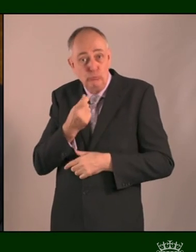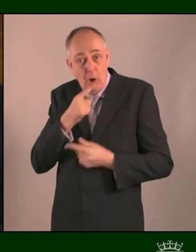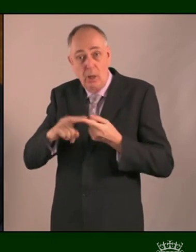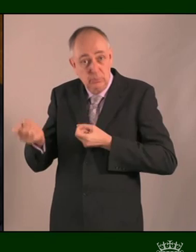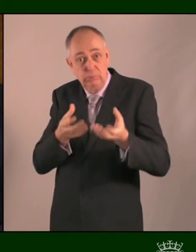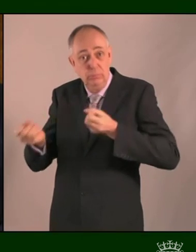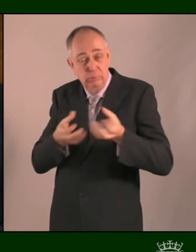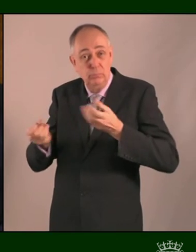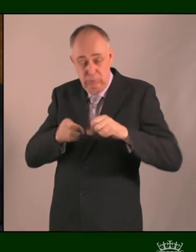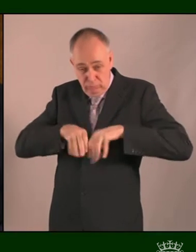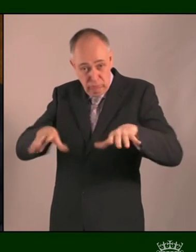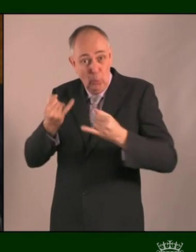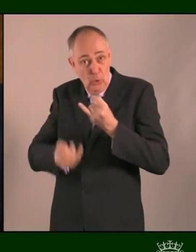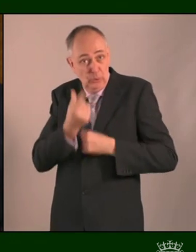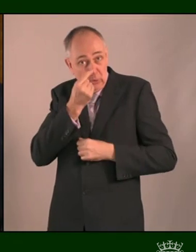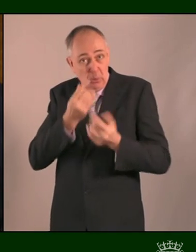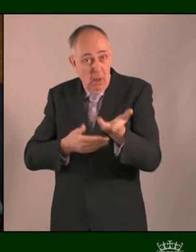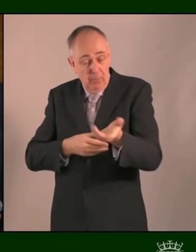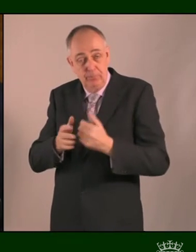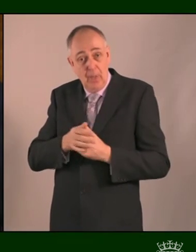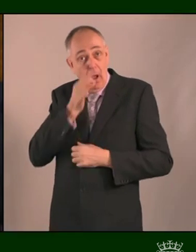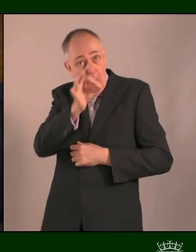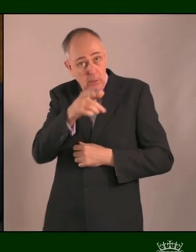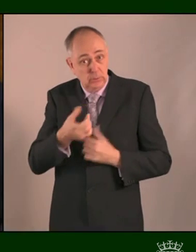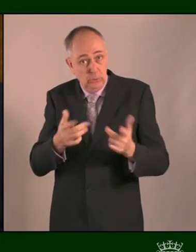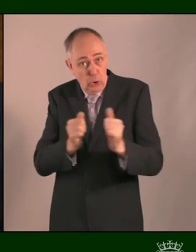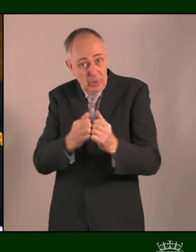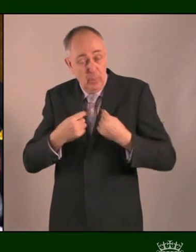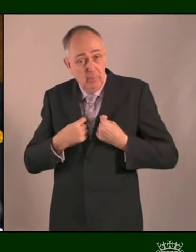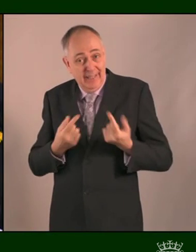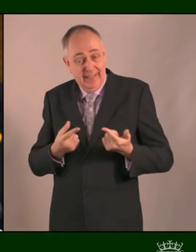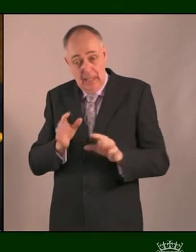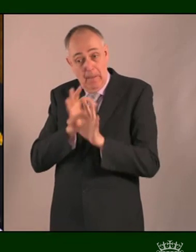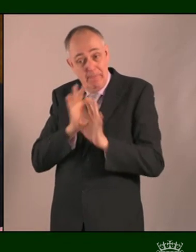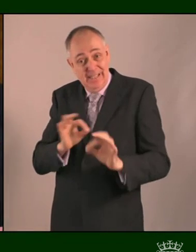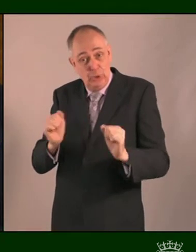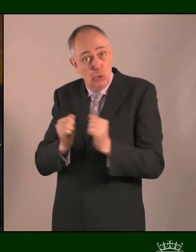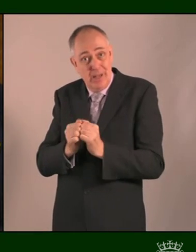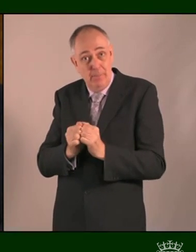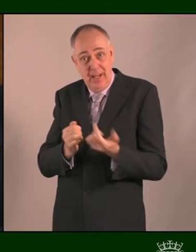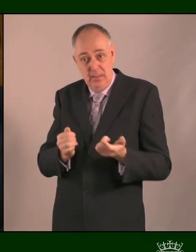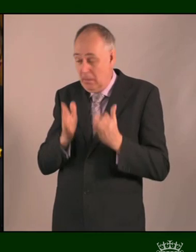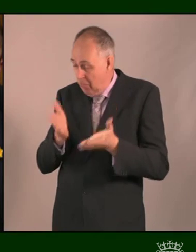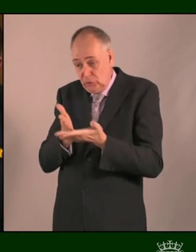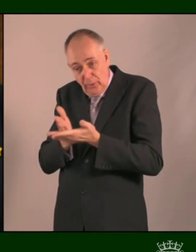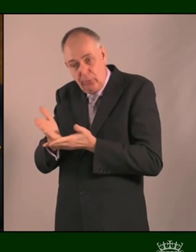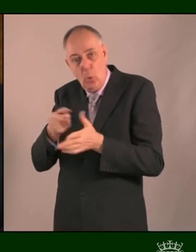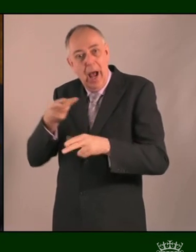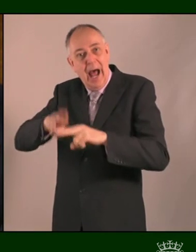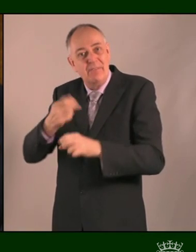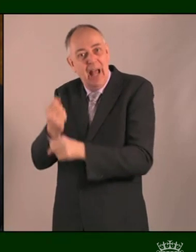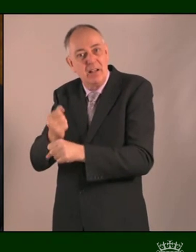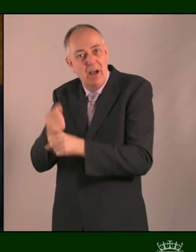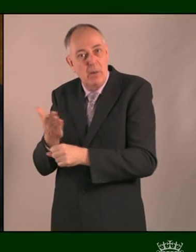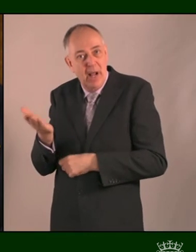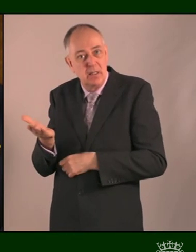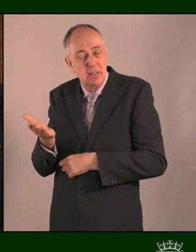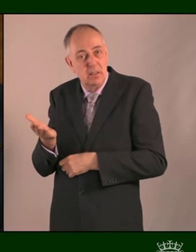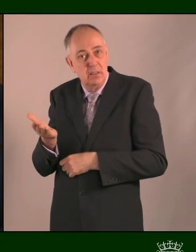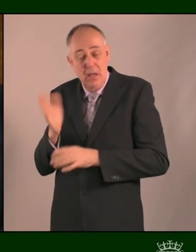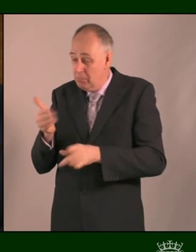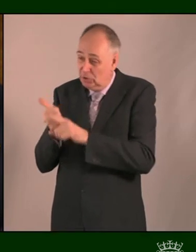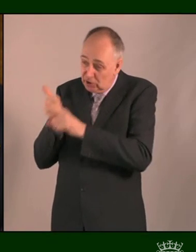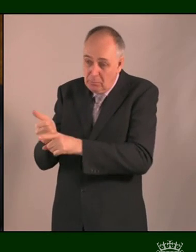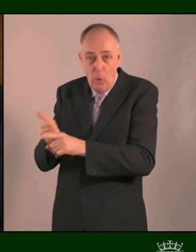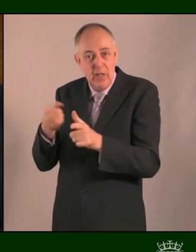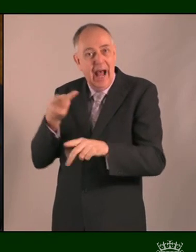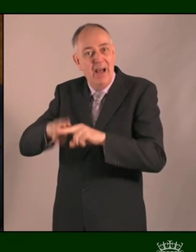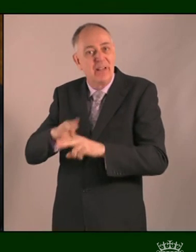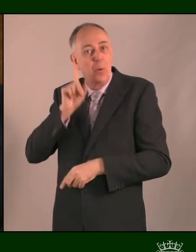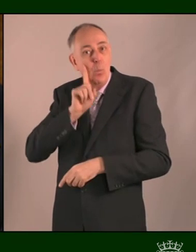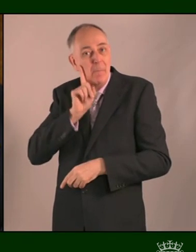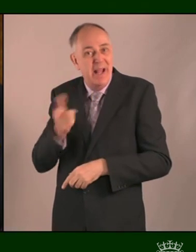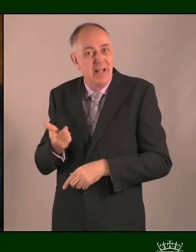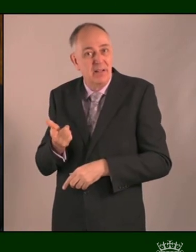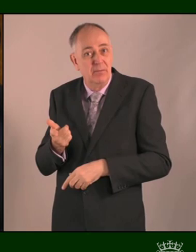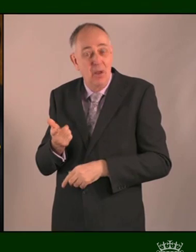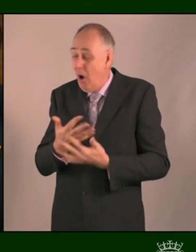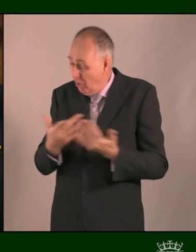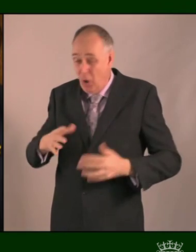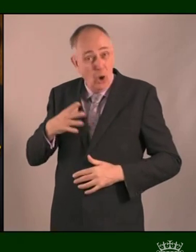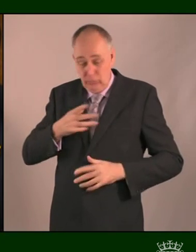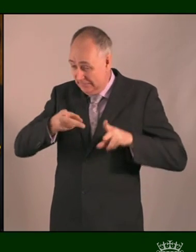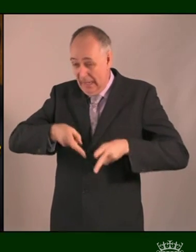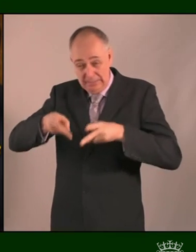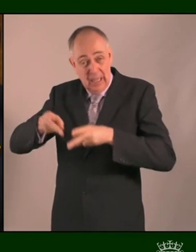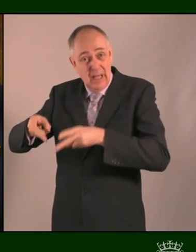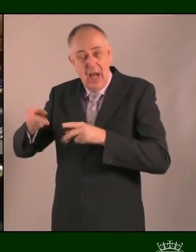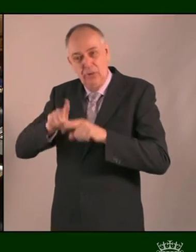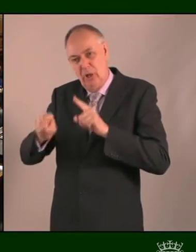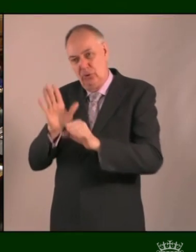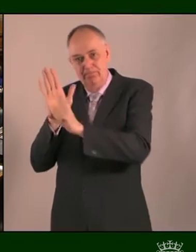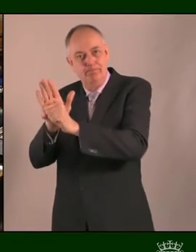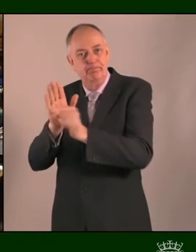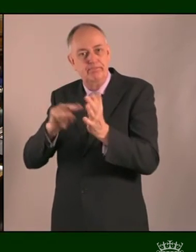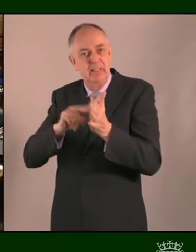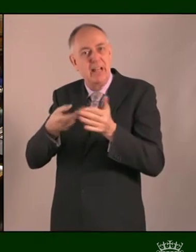Does my right honourable Friend share my concern that no peace deal can bypass the Afghan Government, and will he give me his assurances that we will stand shoulder to shoulder with Afghan women, many of whom have already lost their lives just fighting for dignity under Taliban rule?